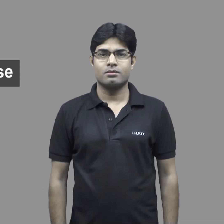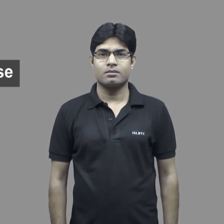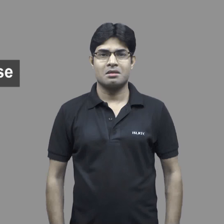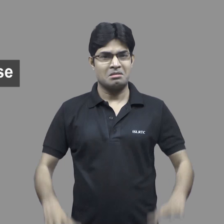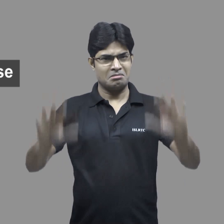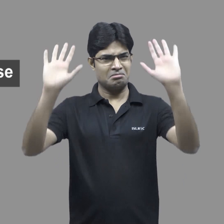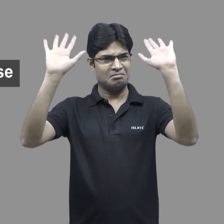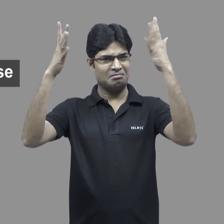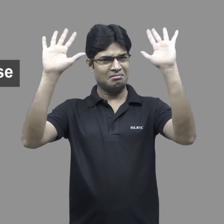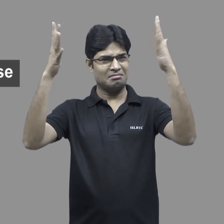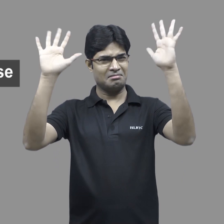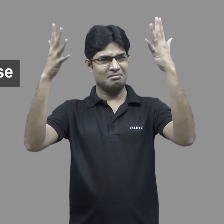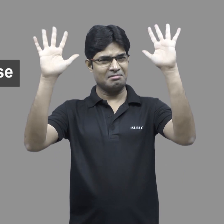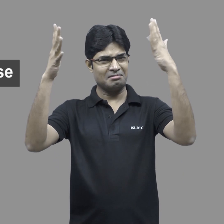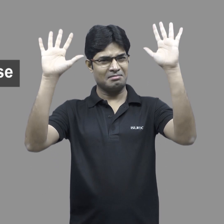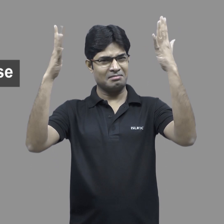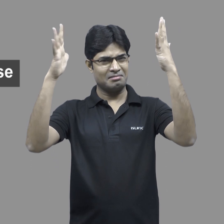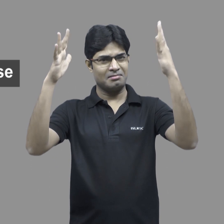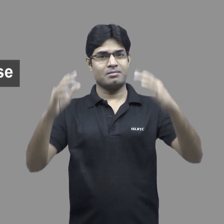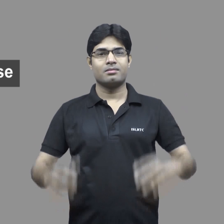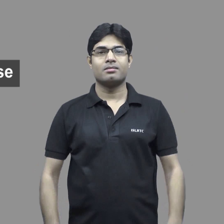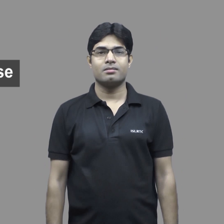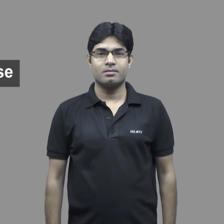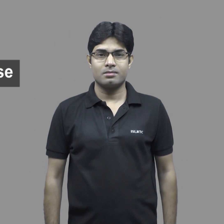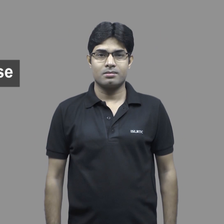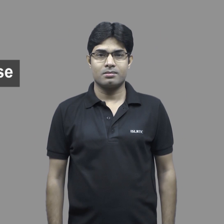Praise